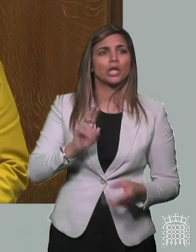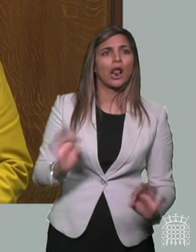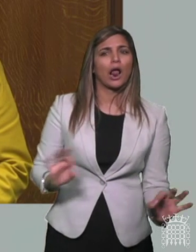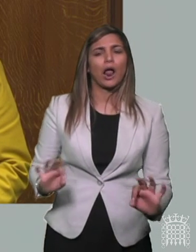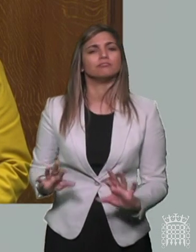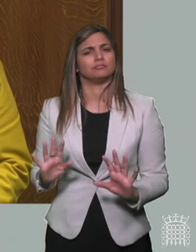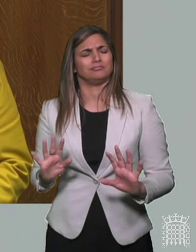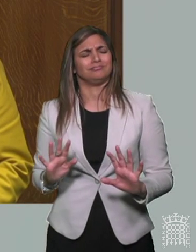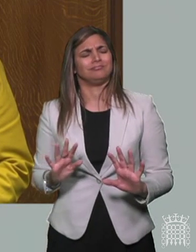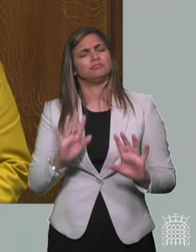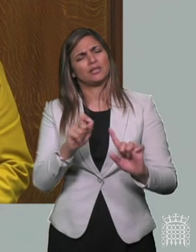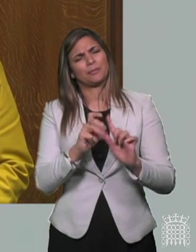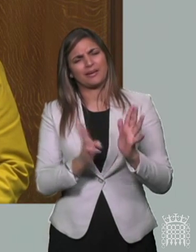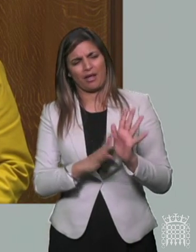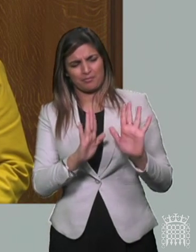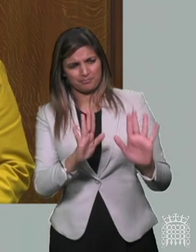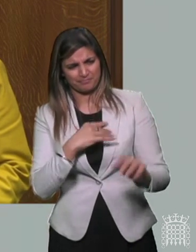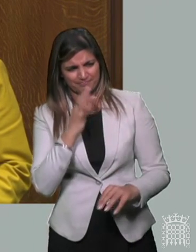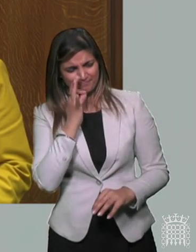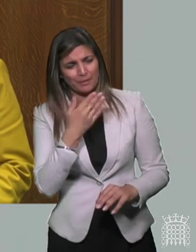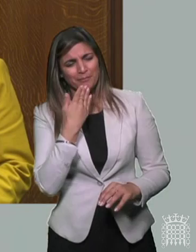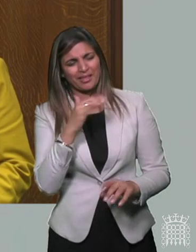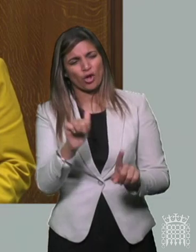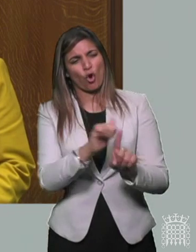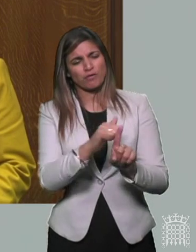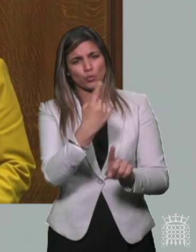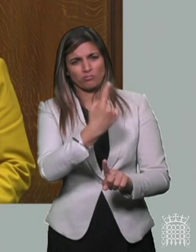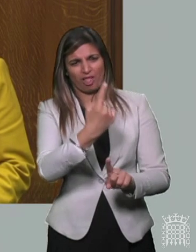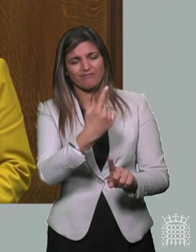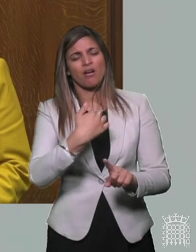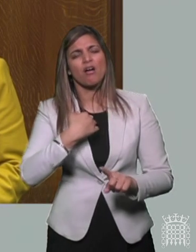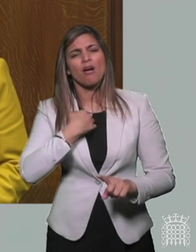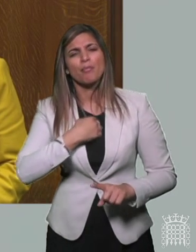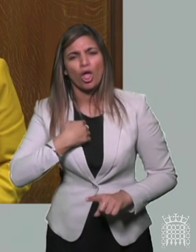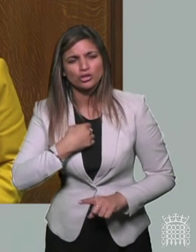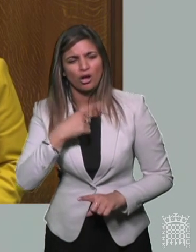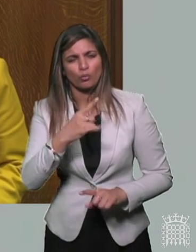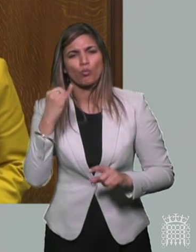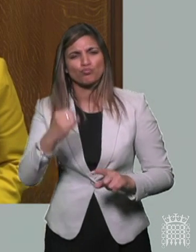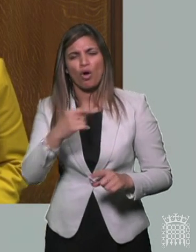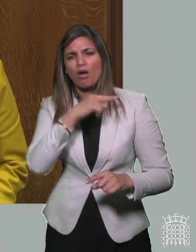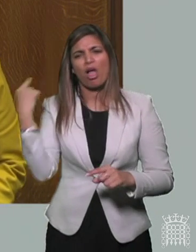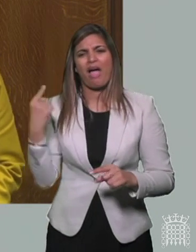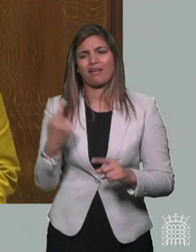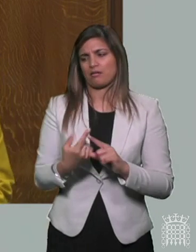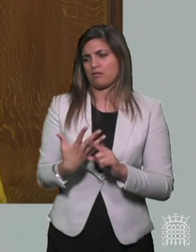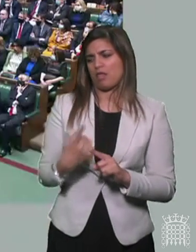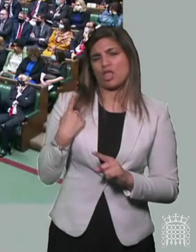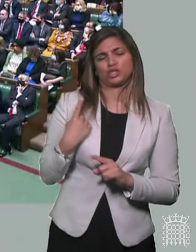Would the Prime Minister like to take this opportunity to correct the record and apologise for misleading the House on that matter?